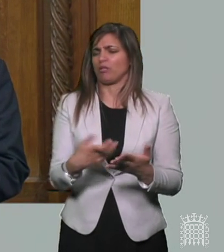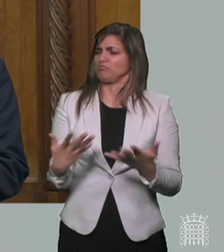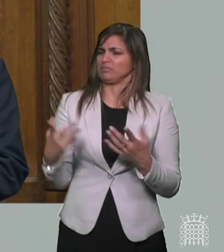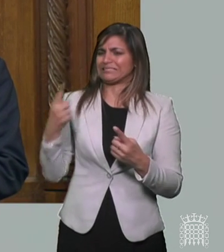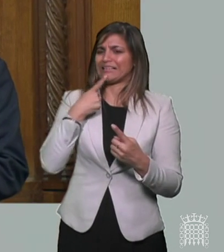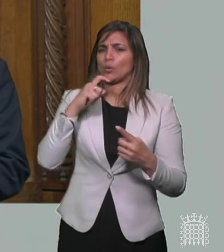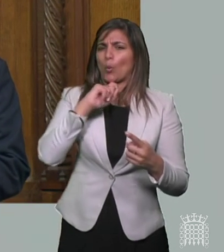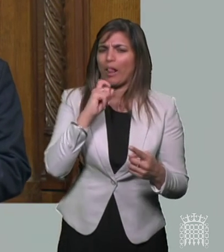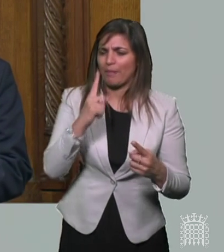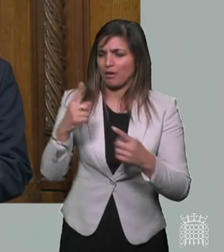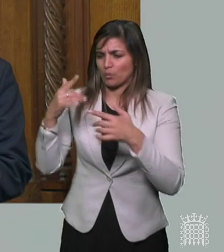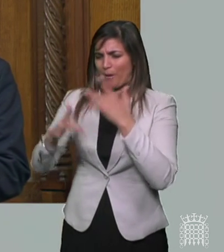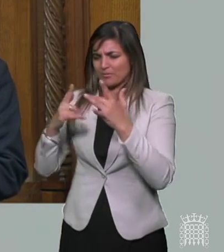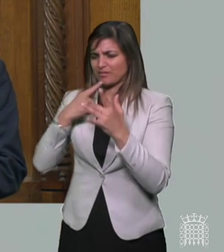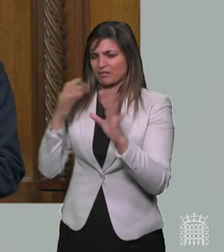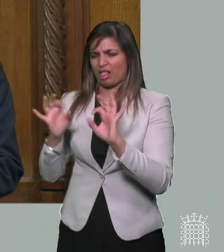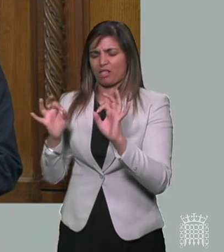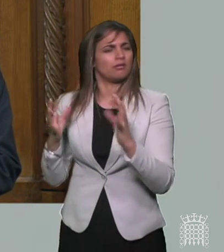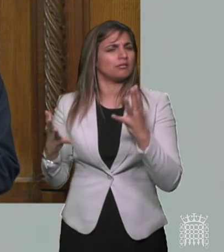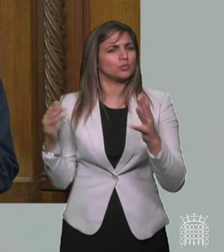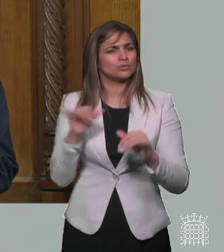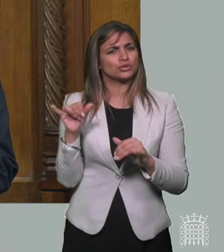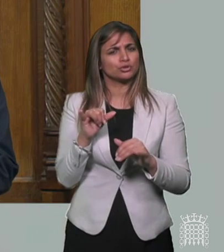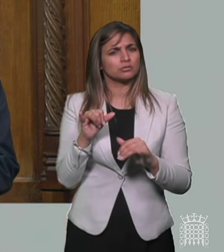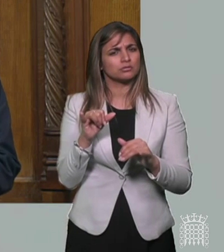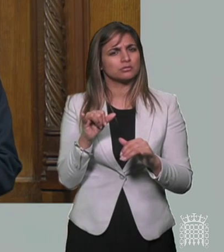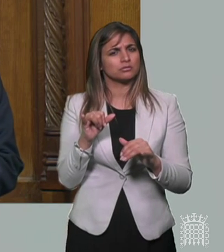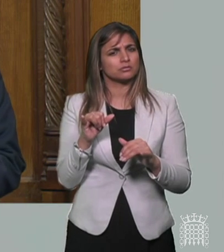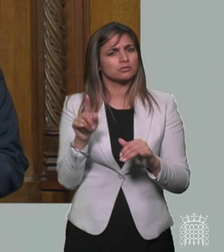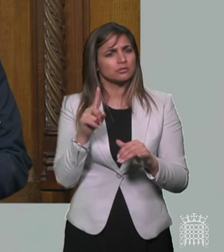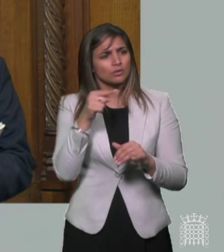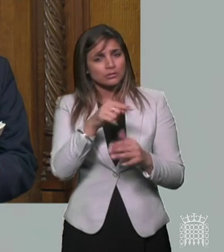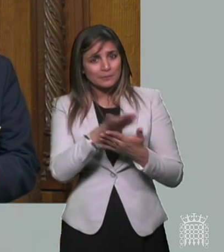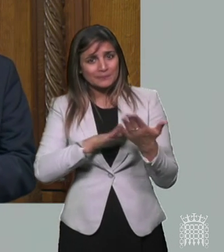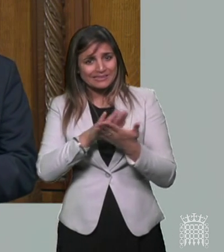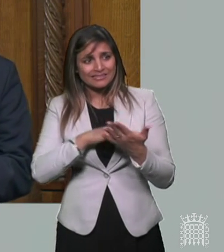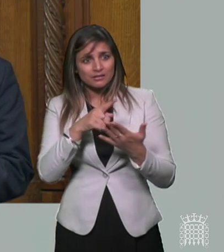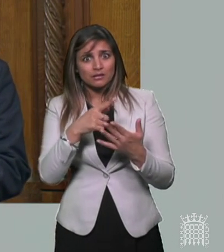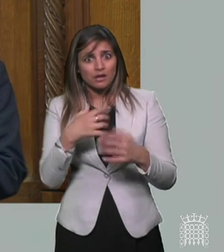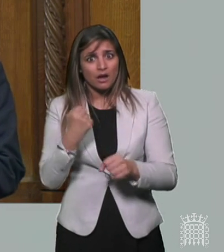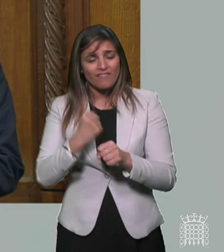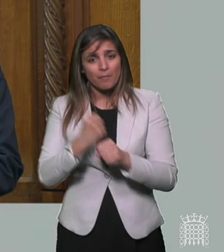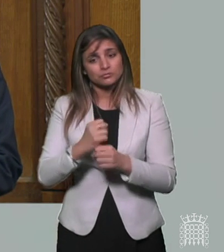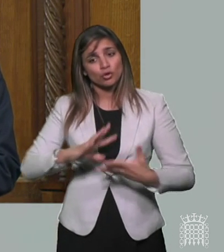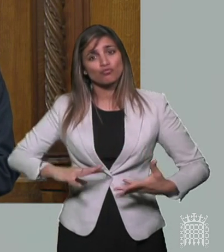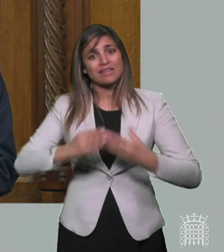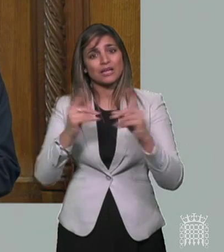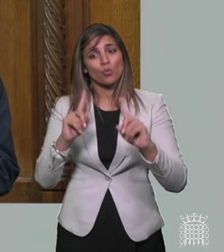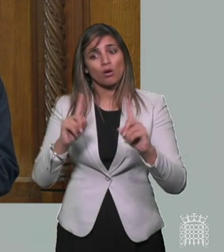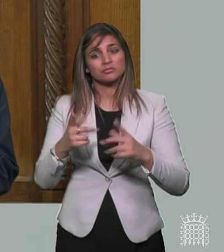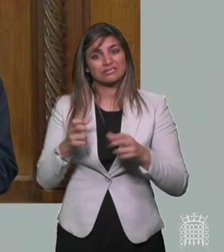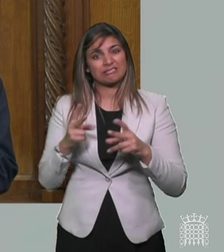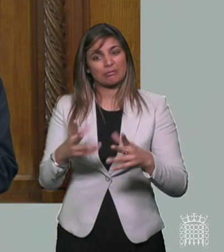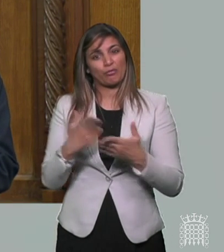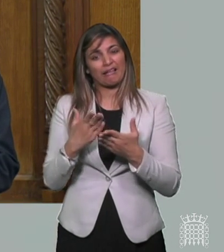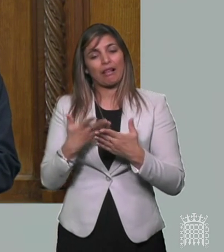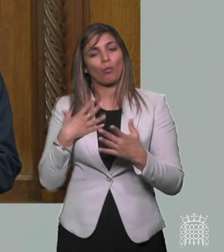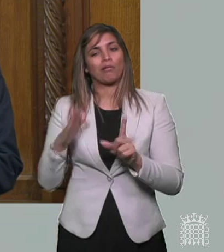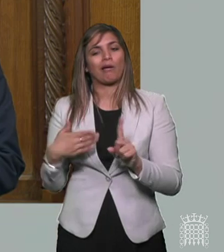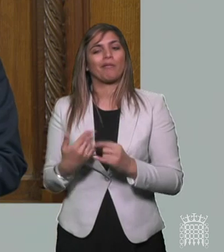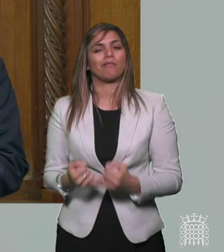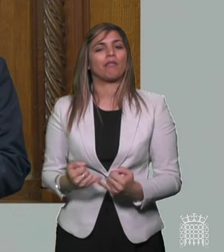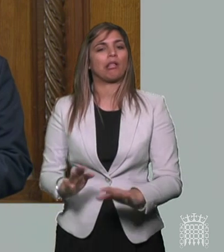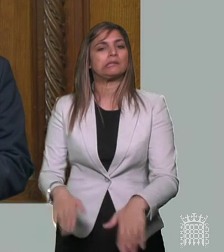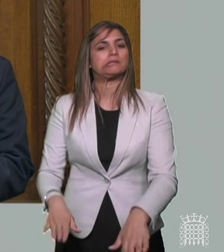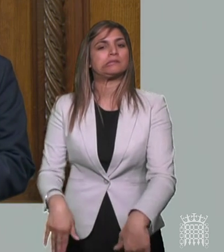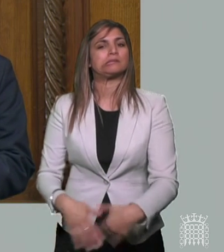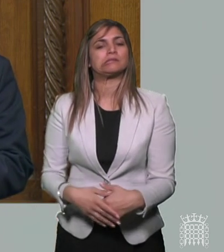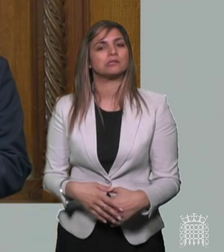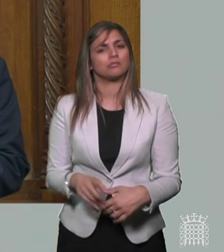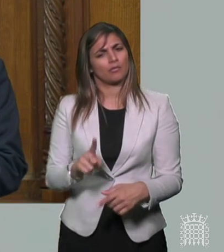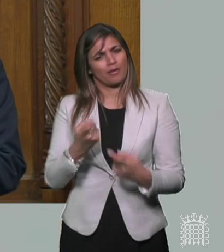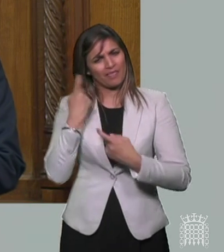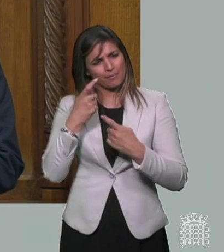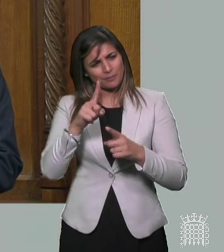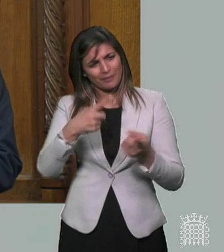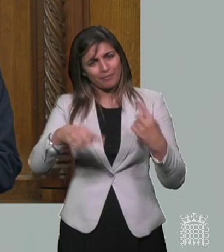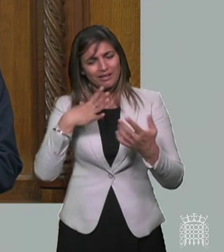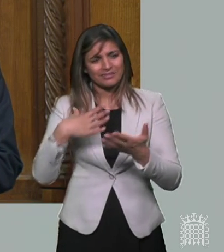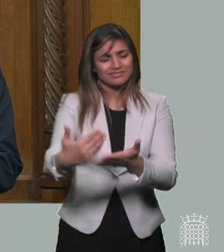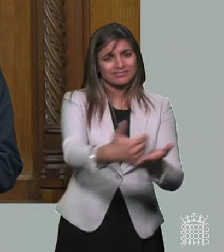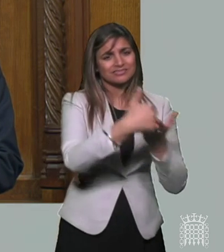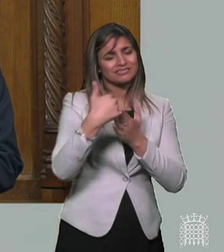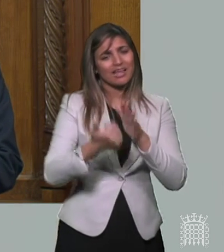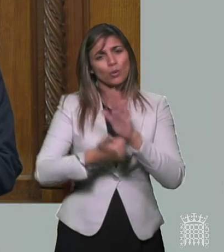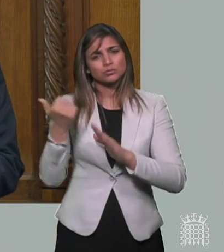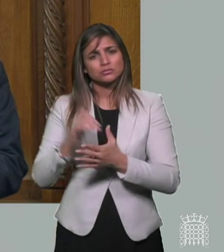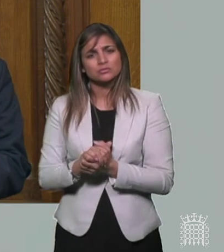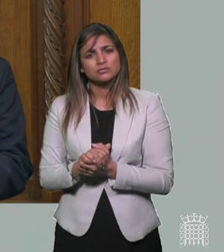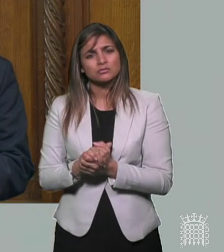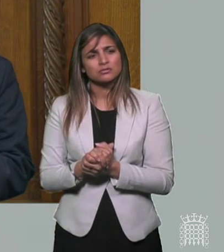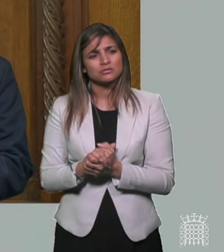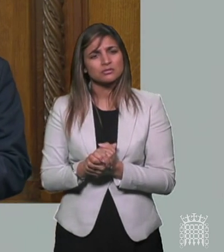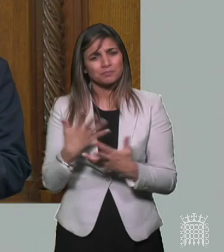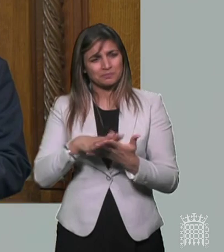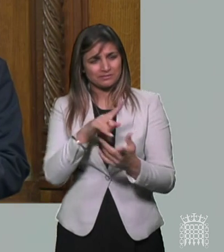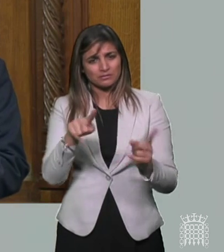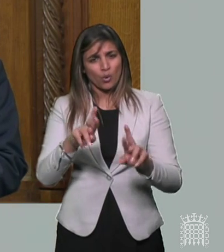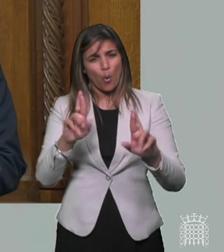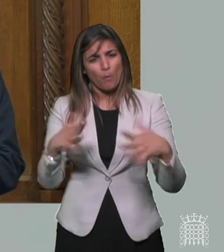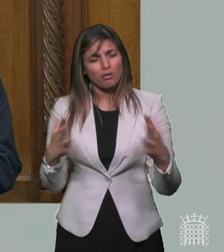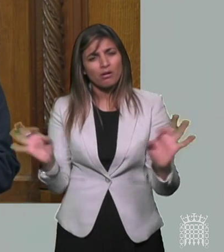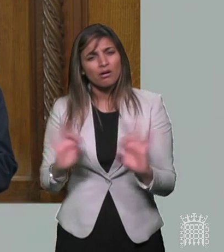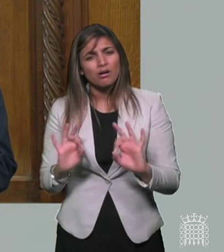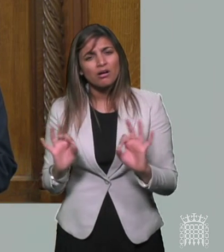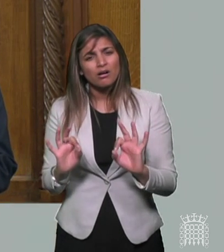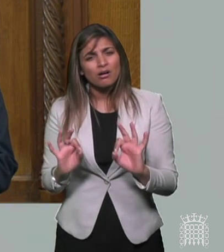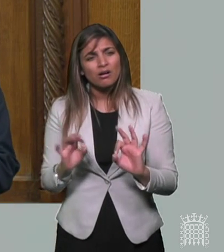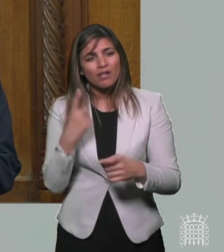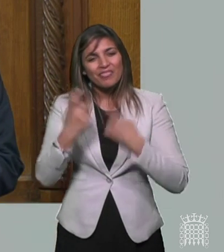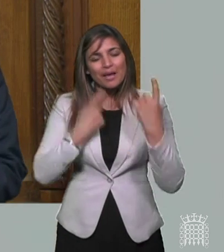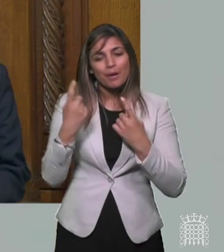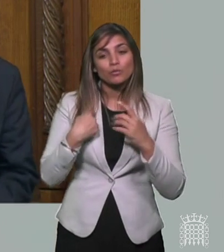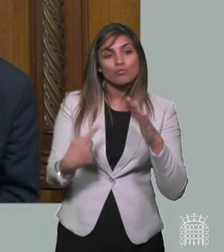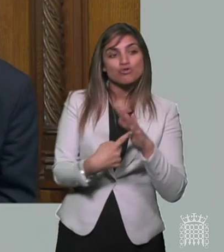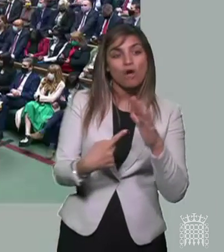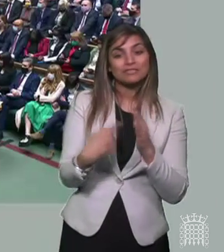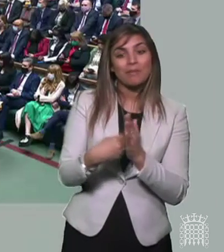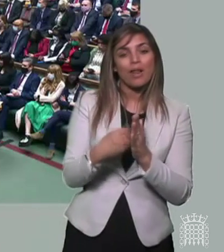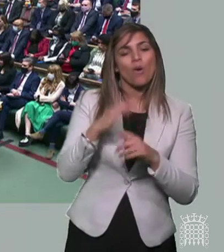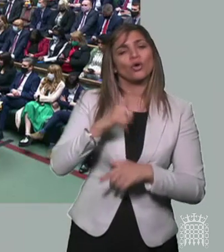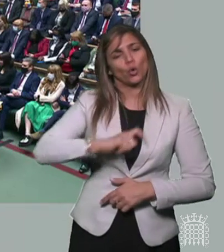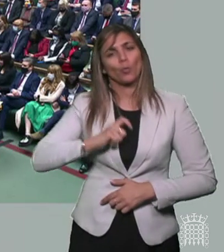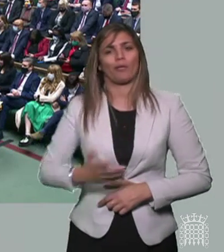Are the Government creating a Kafkaesque system to intentionally fail those we owe something to, or is this yet another case of the amateurism and hopelessness that prioritised Pen Farthing’s pets over human beings?